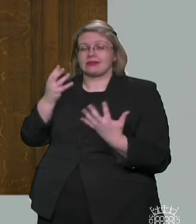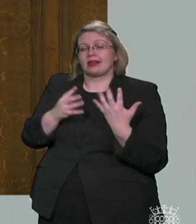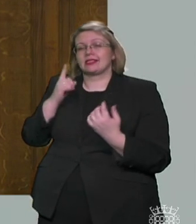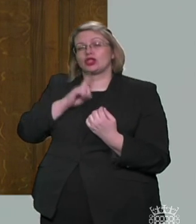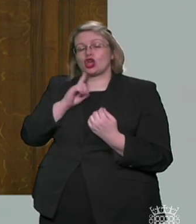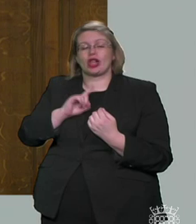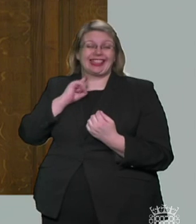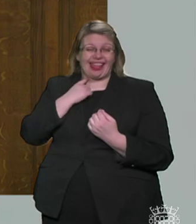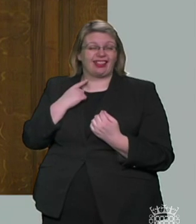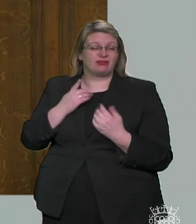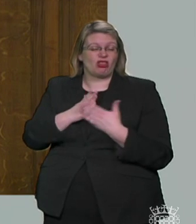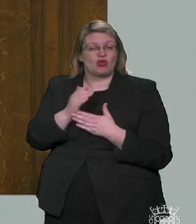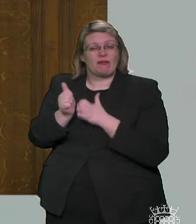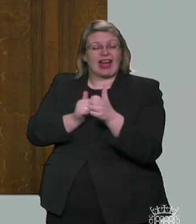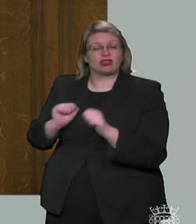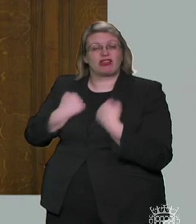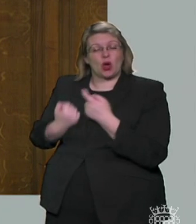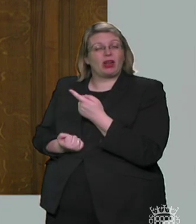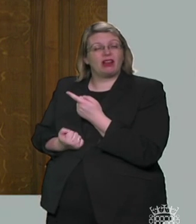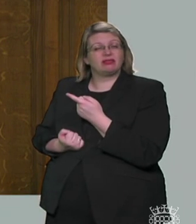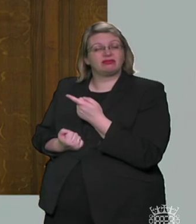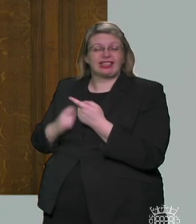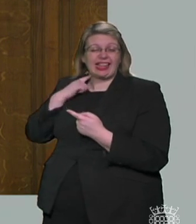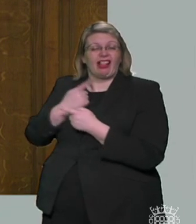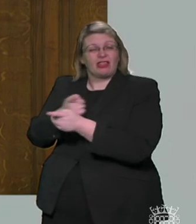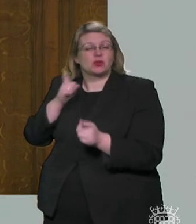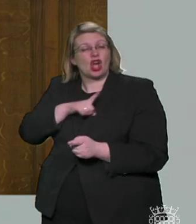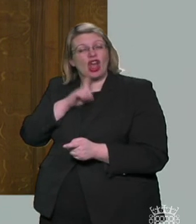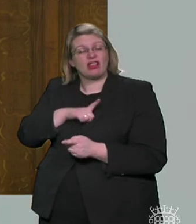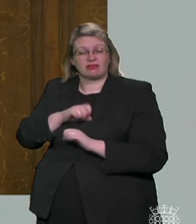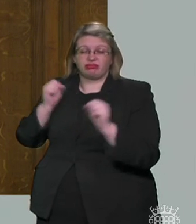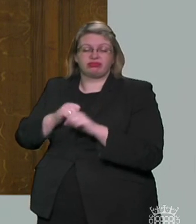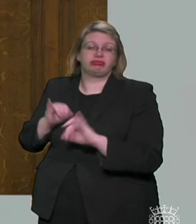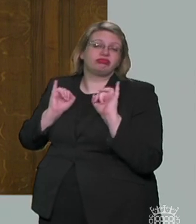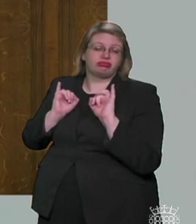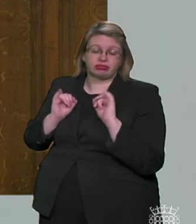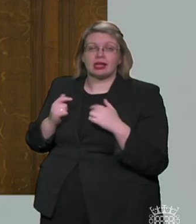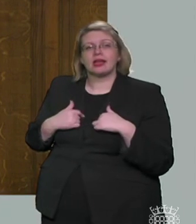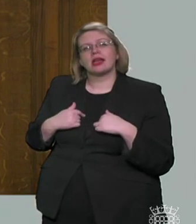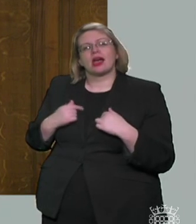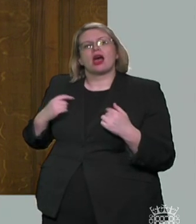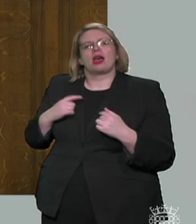In the Black Country, it is vital that we acknowledge both the pride and the pain of our industrial heritage.